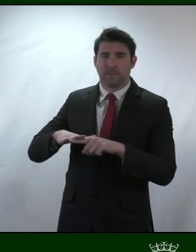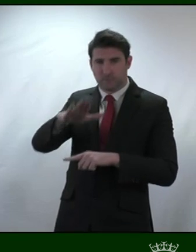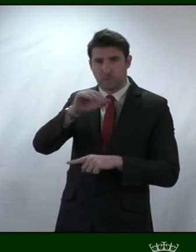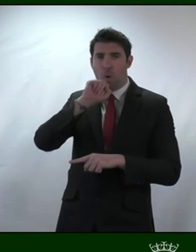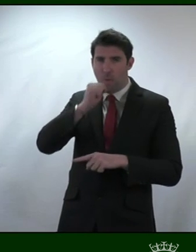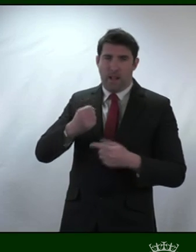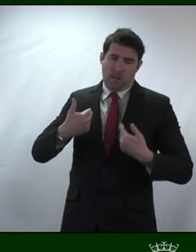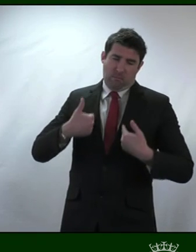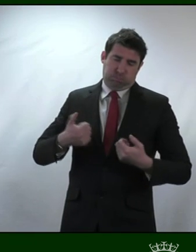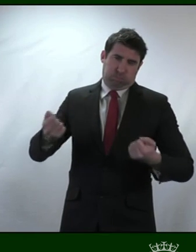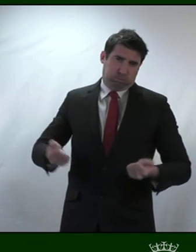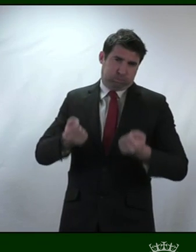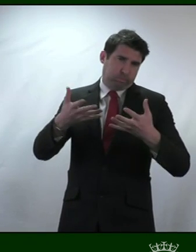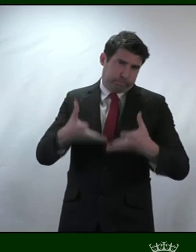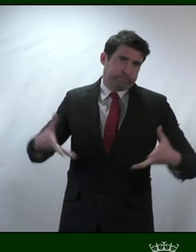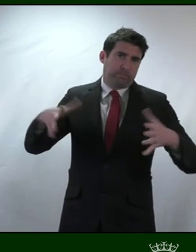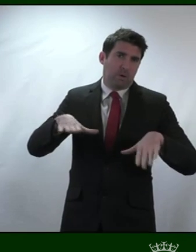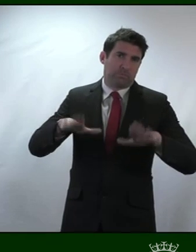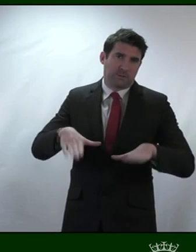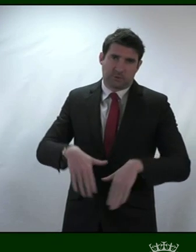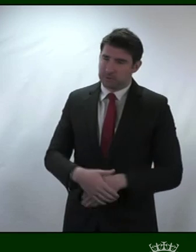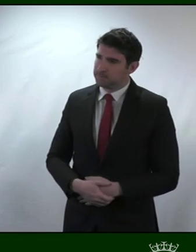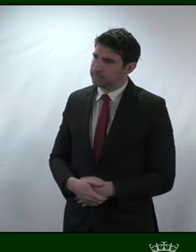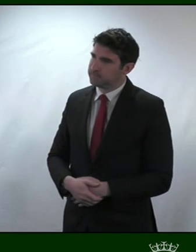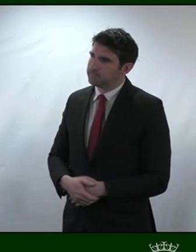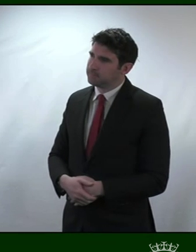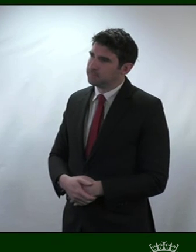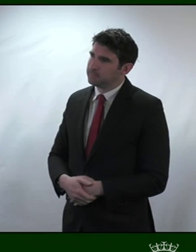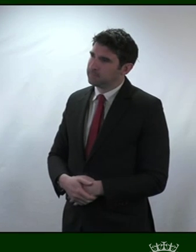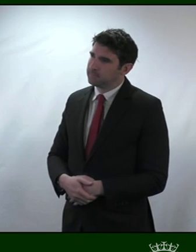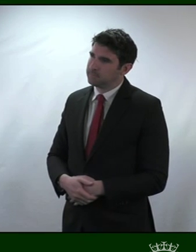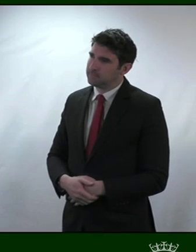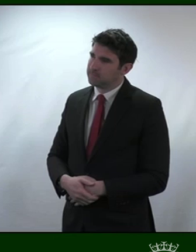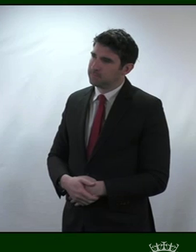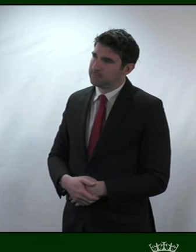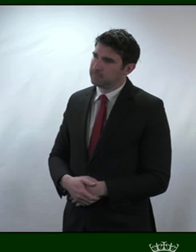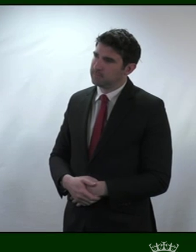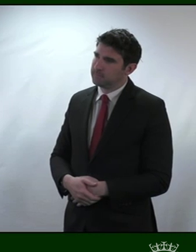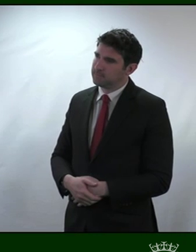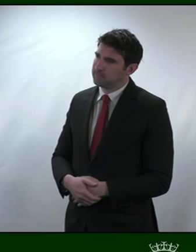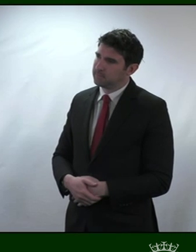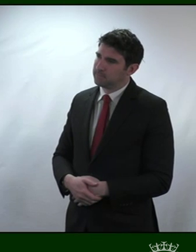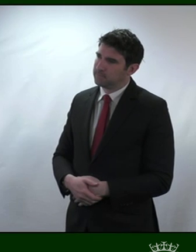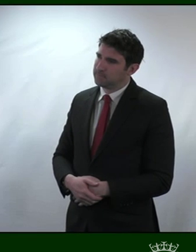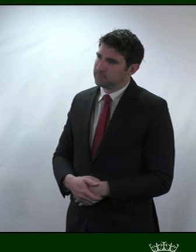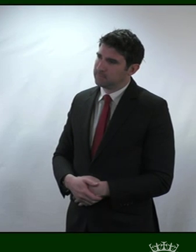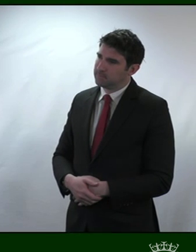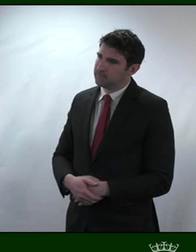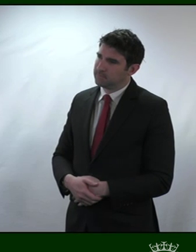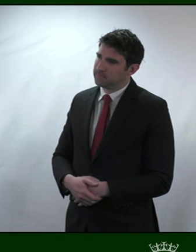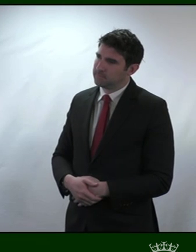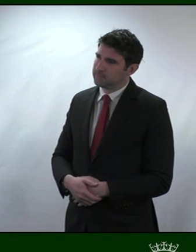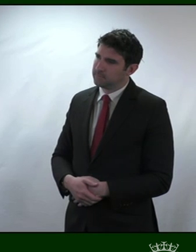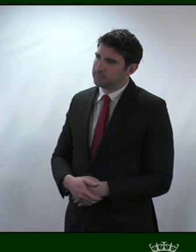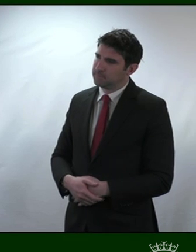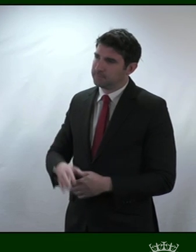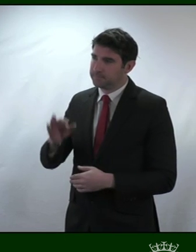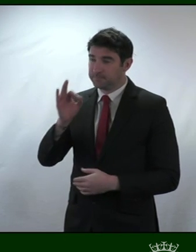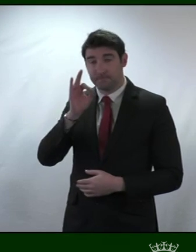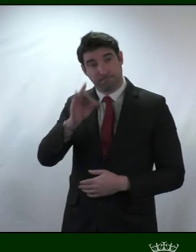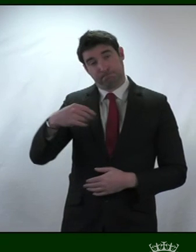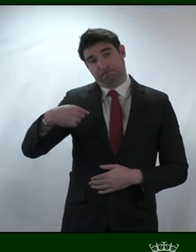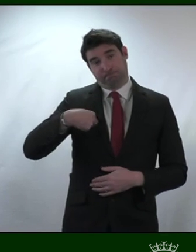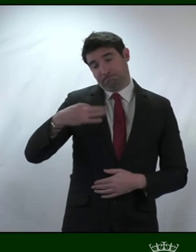In the light of the new opportunities that the end of the transition period will bring, is the Prime Minister aware of the ambitious economic growth proposition developed in Buckinghamshire?